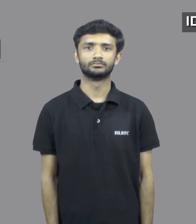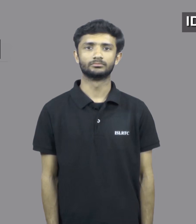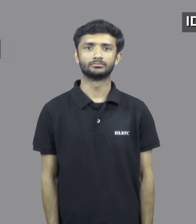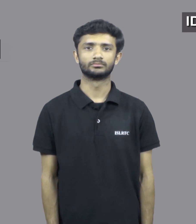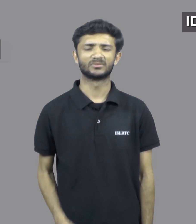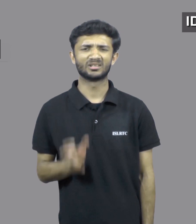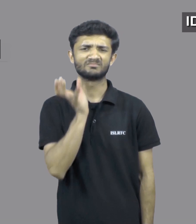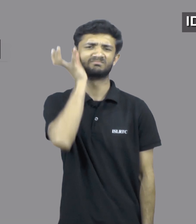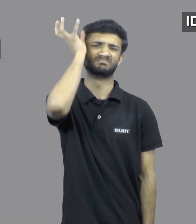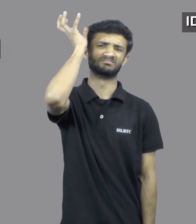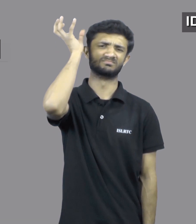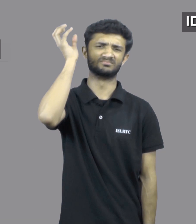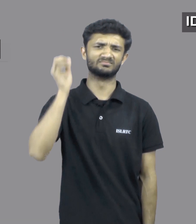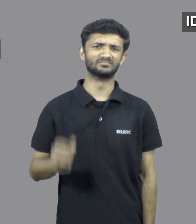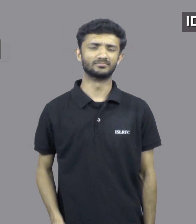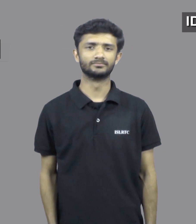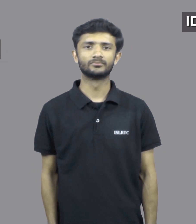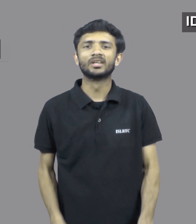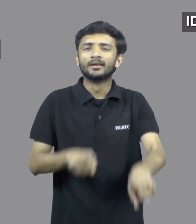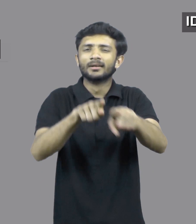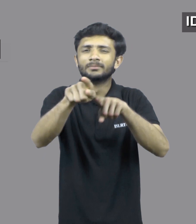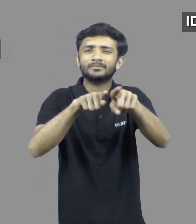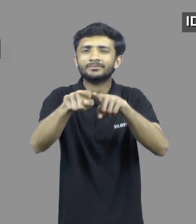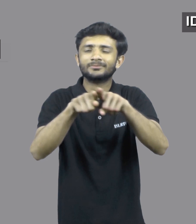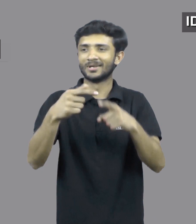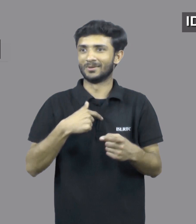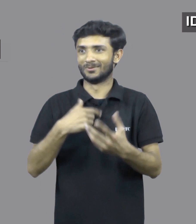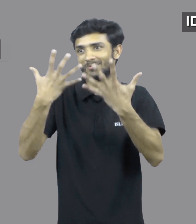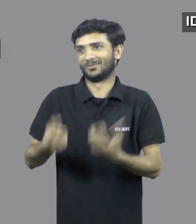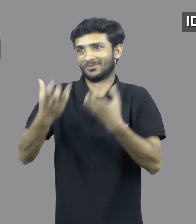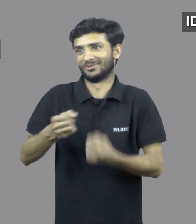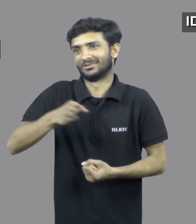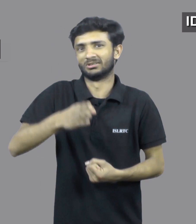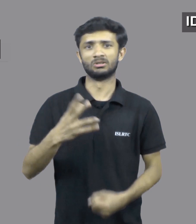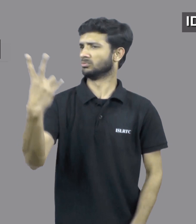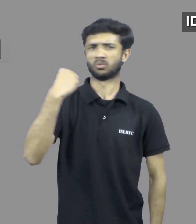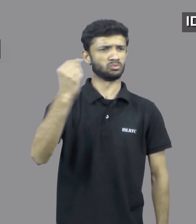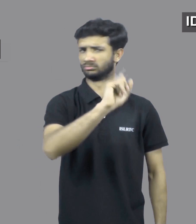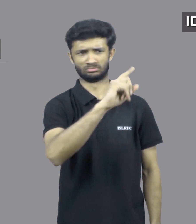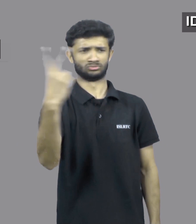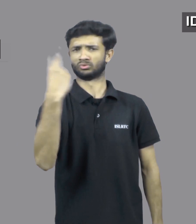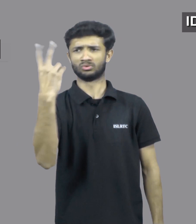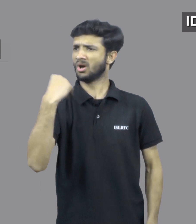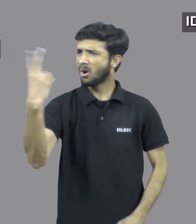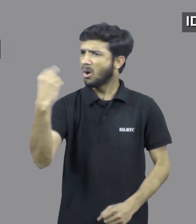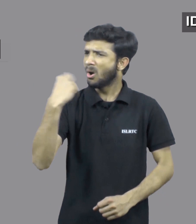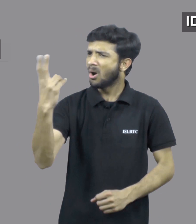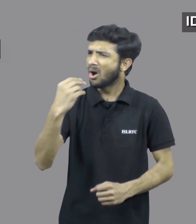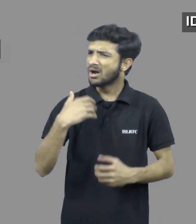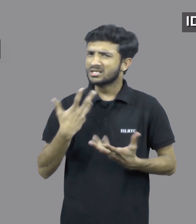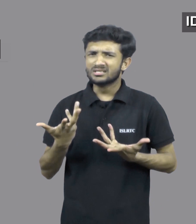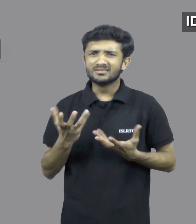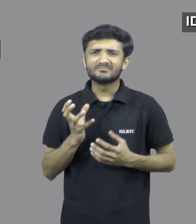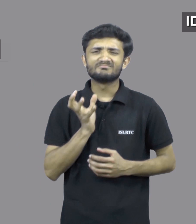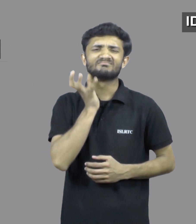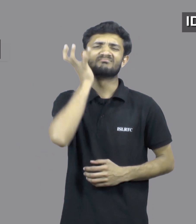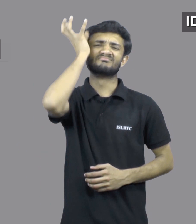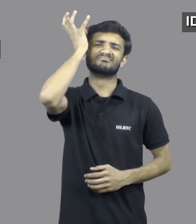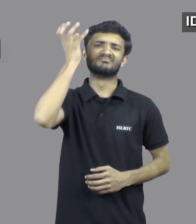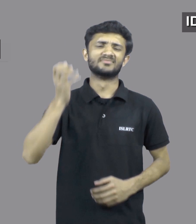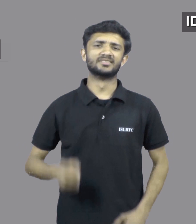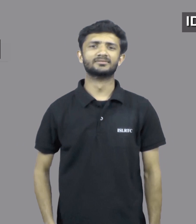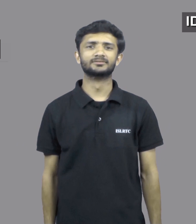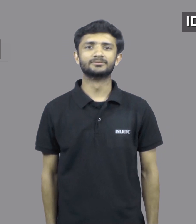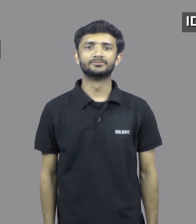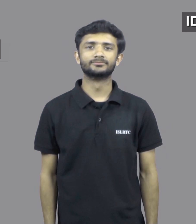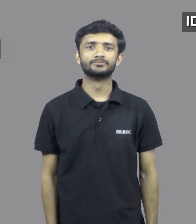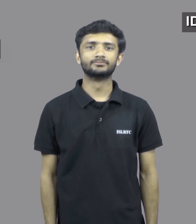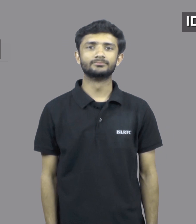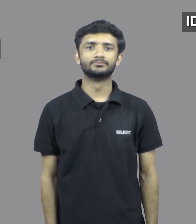Get Bent Out of Shape